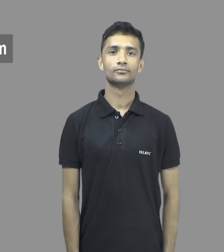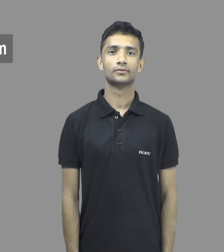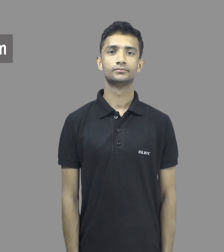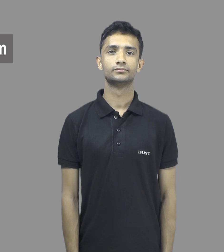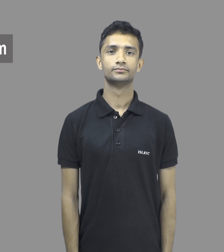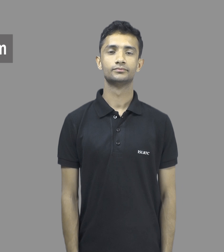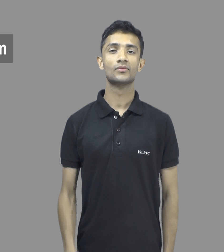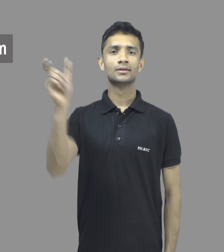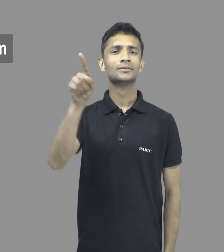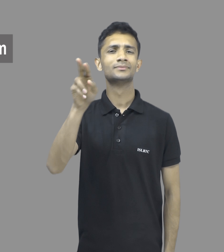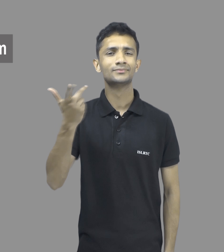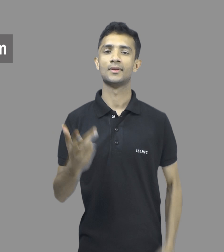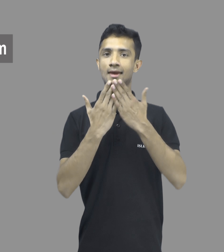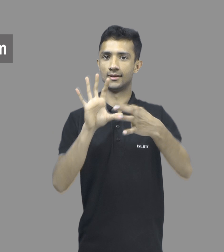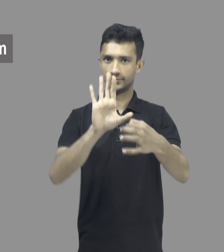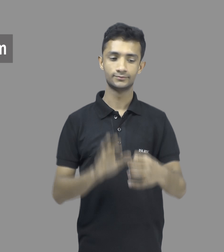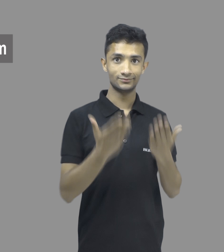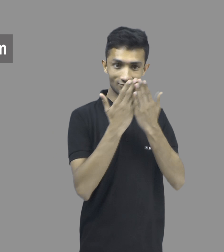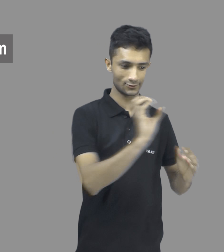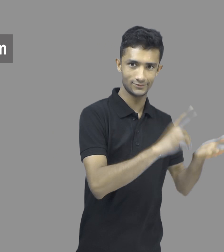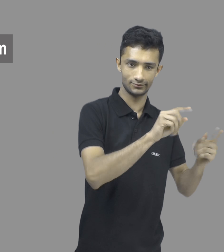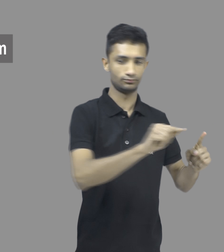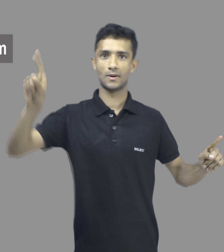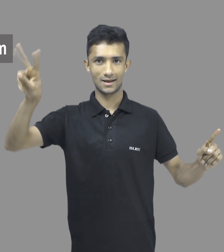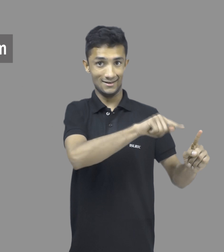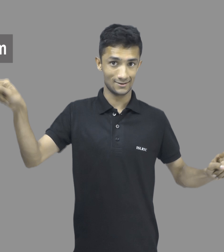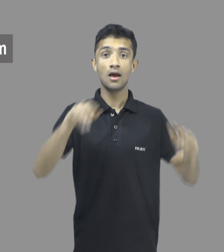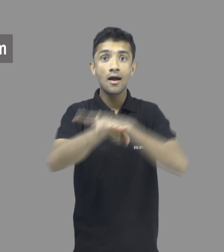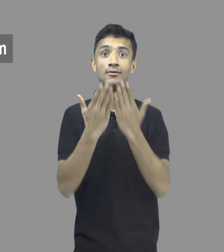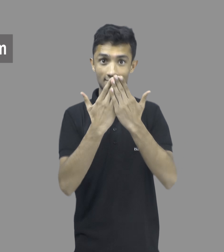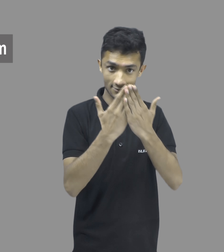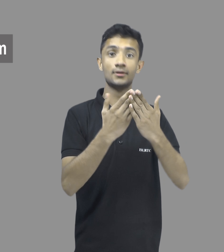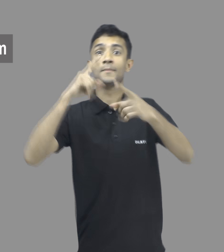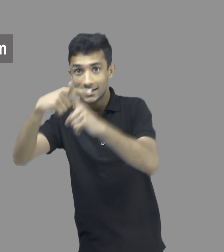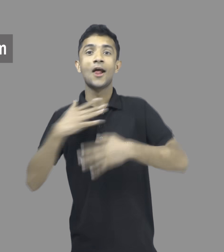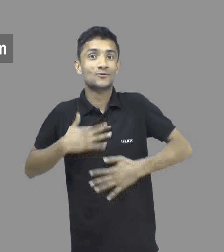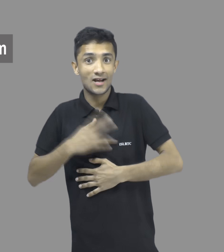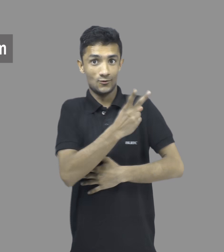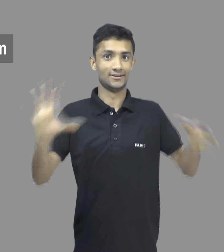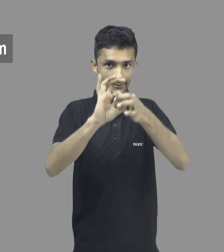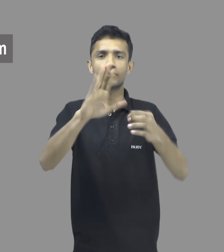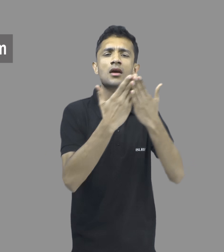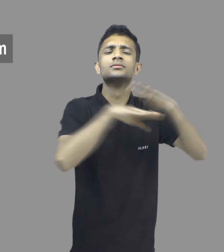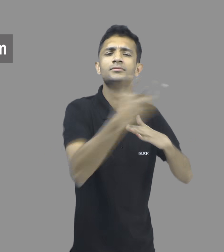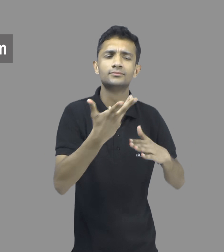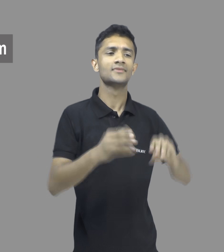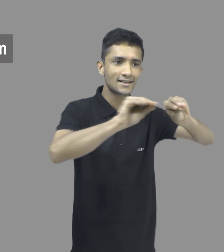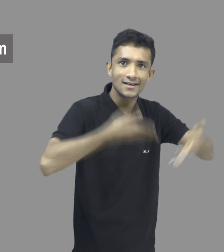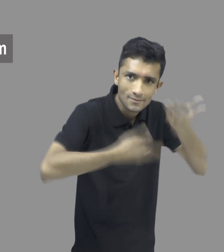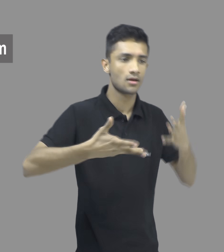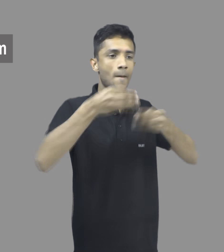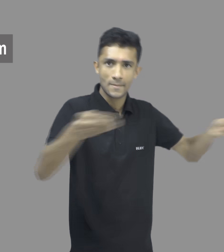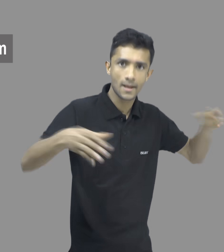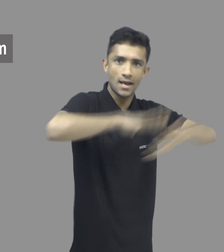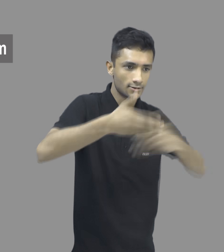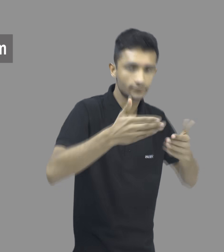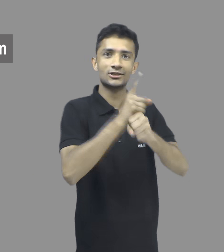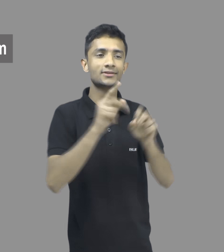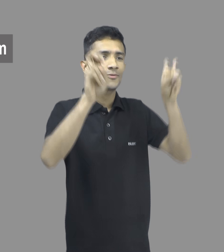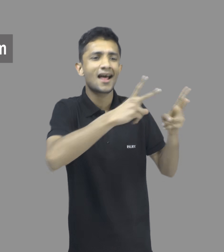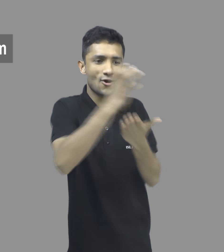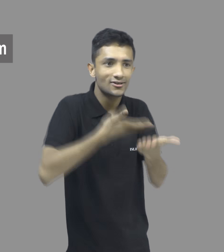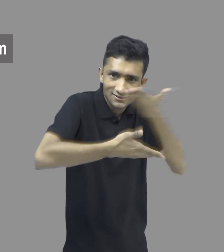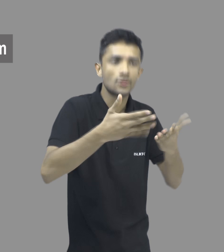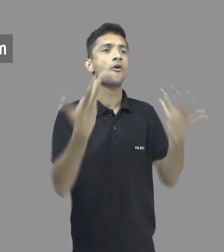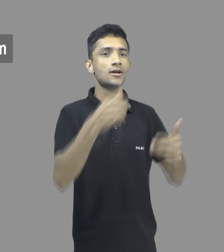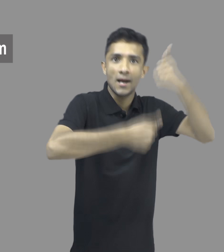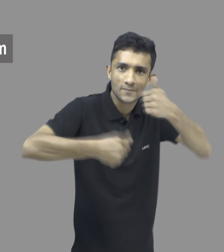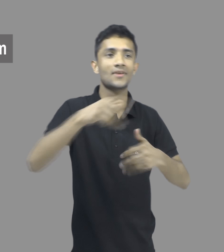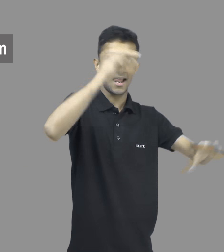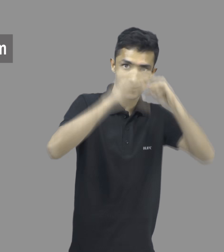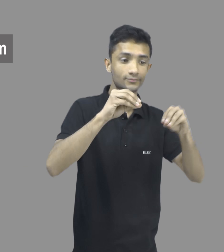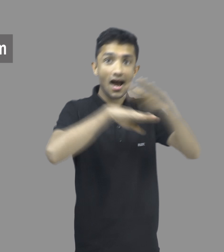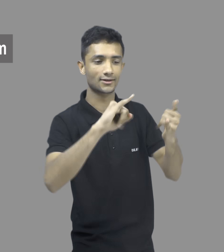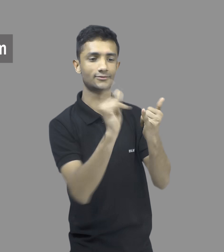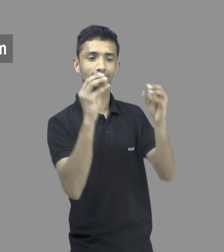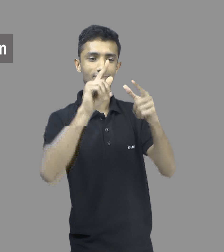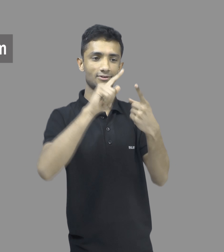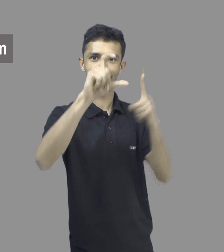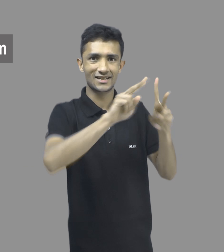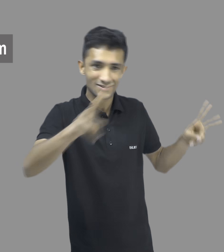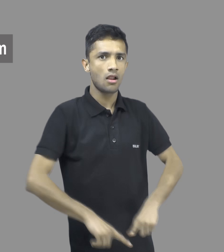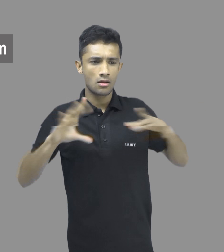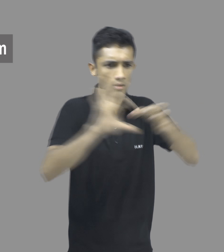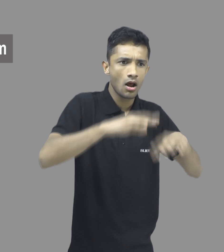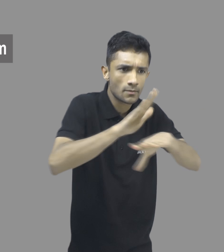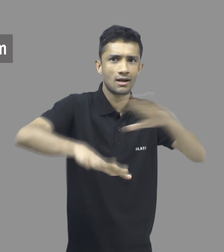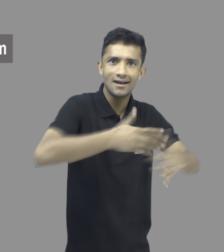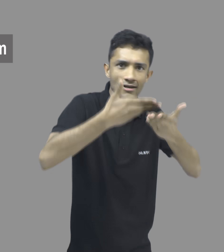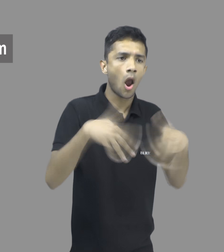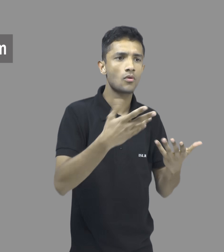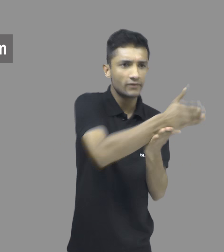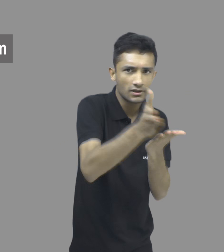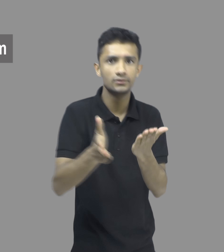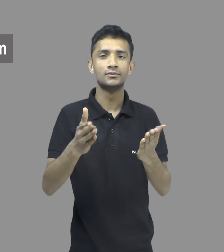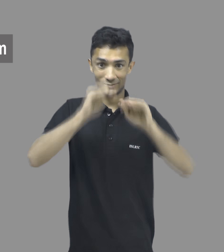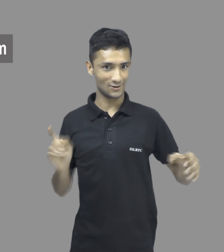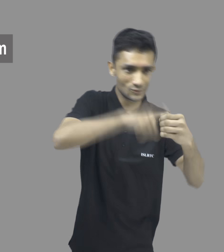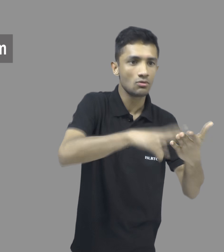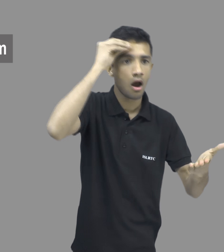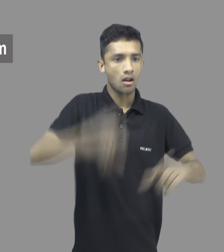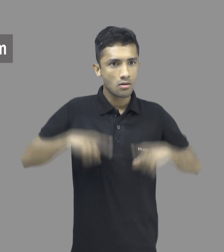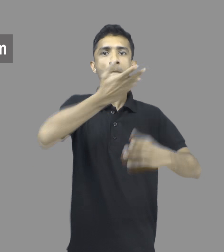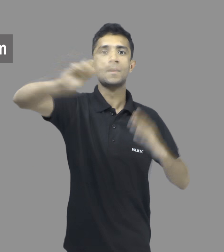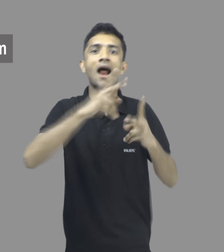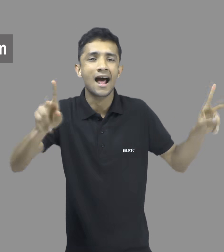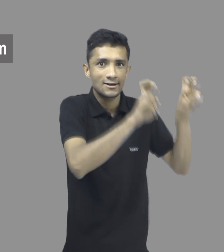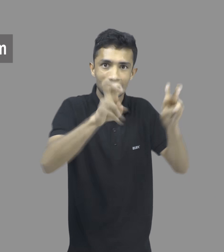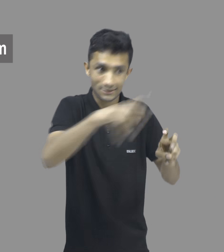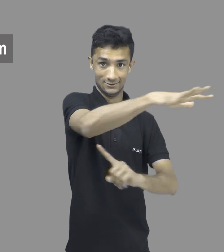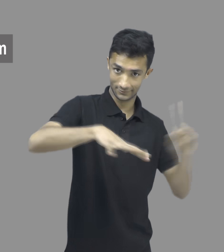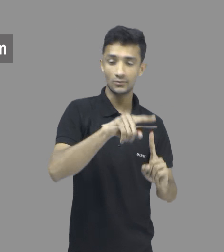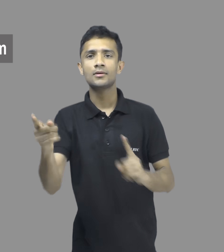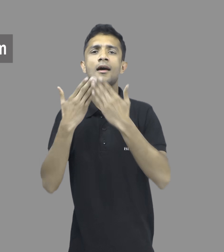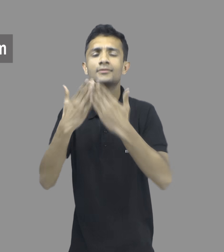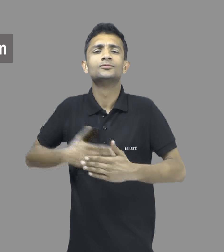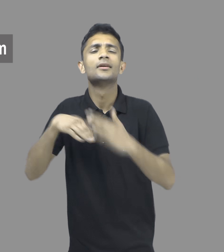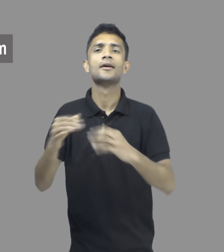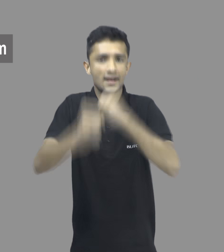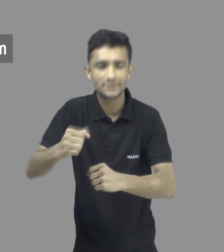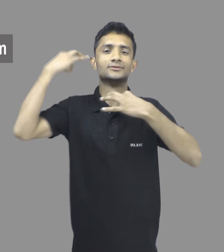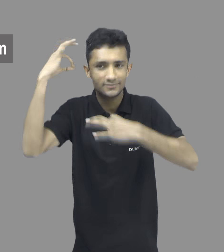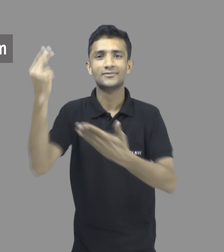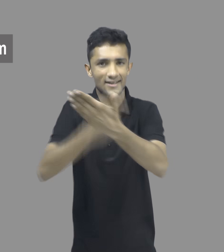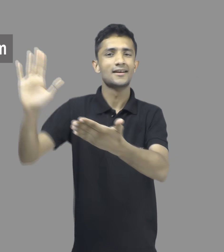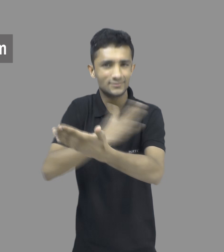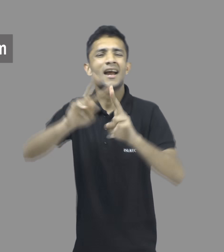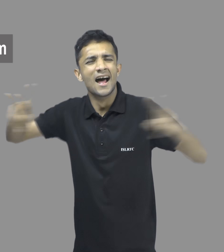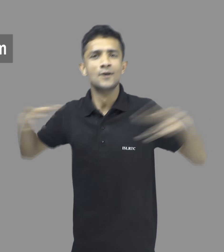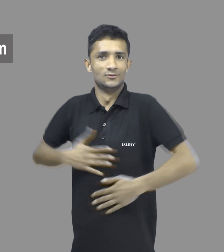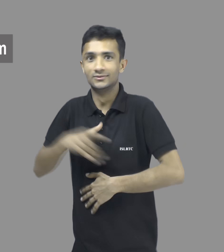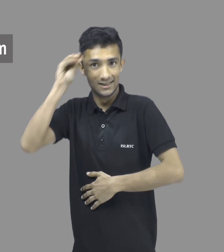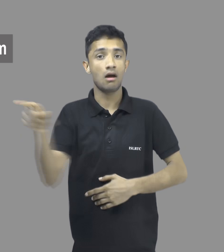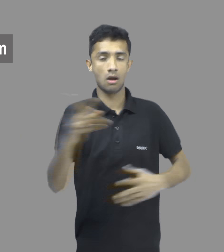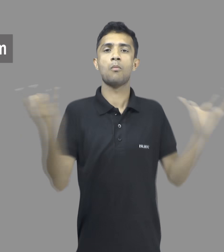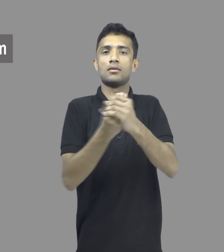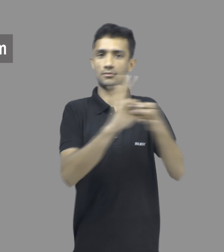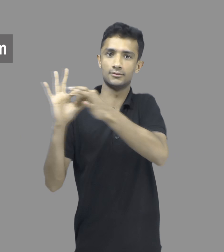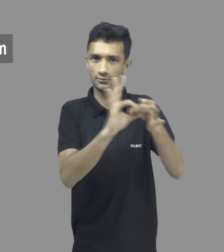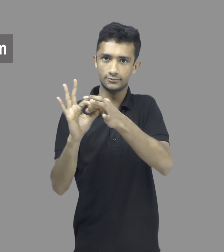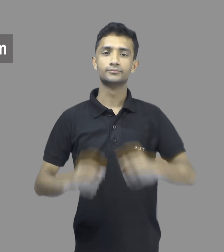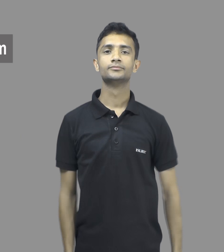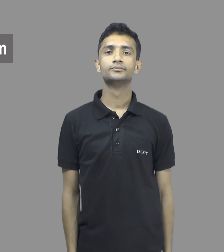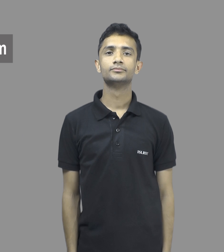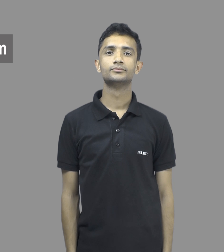Curriculum